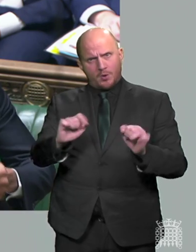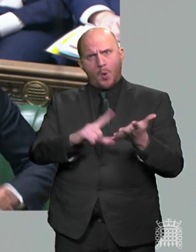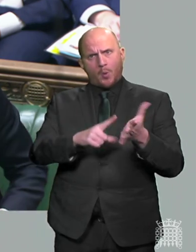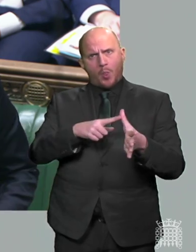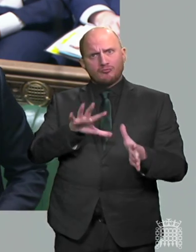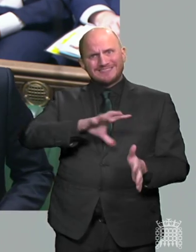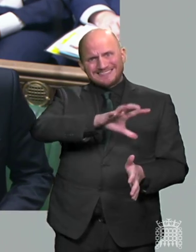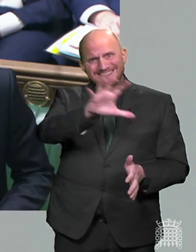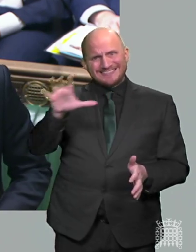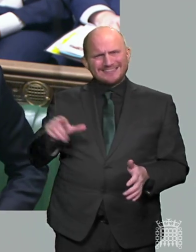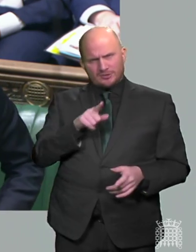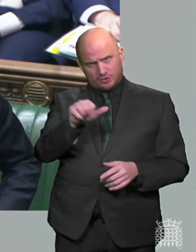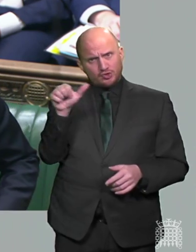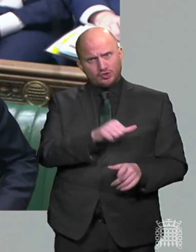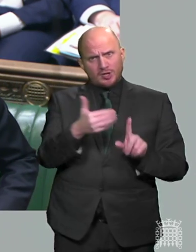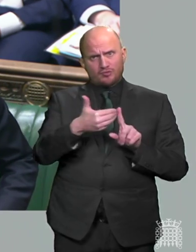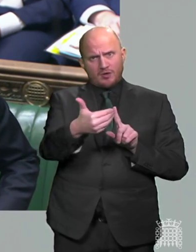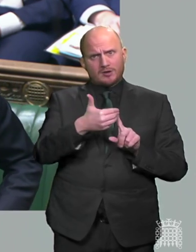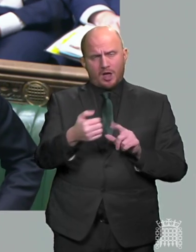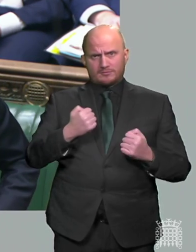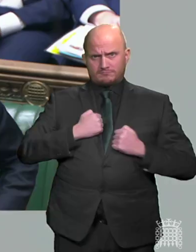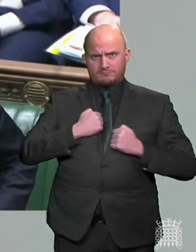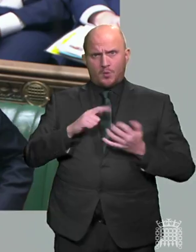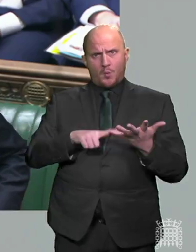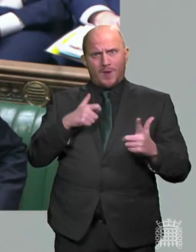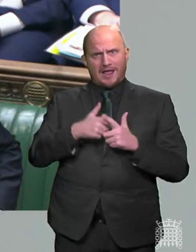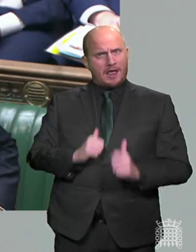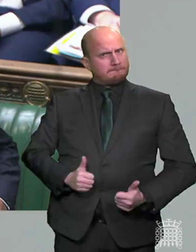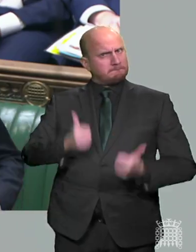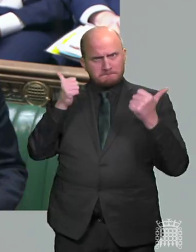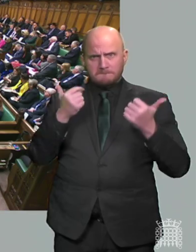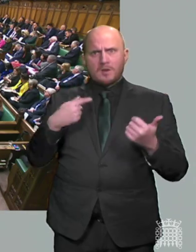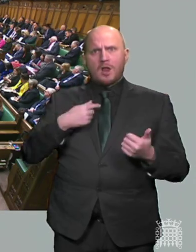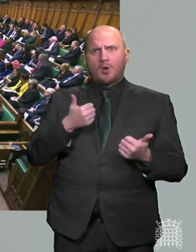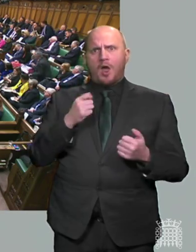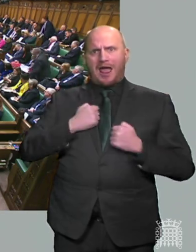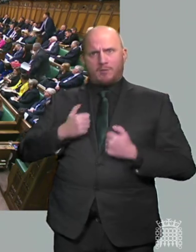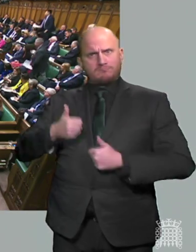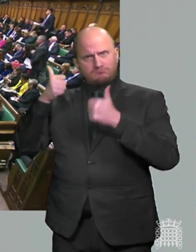The honourable Gentleman would do well to acknowledge the benefits of the United Kingdom and the actions of the UK Government.